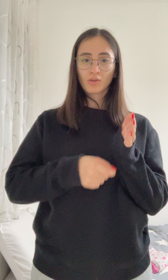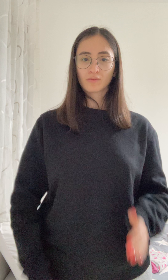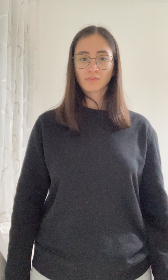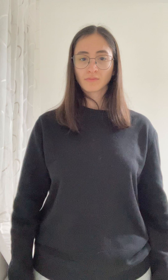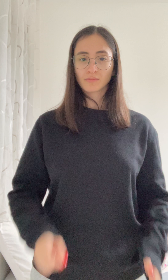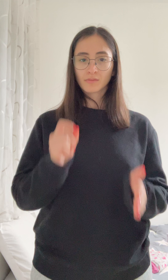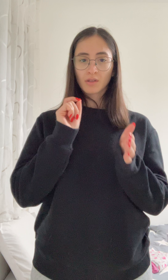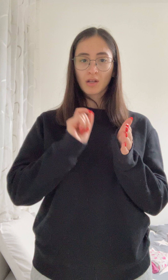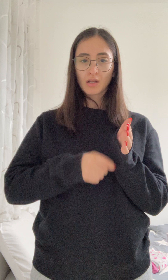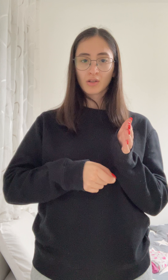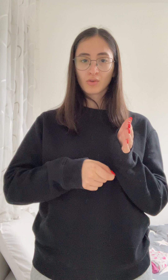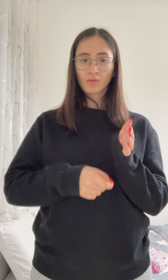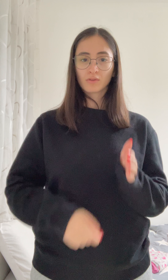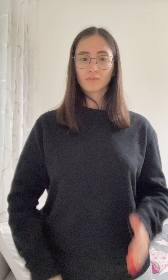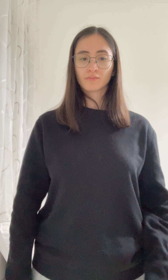לקנות